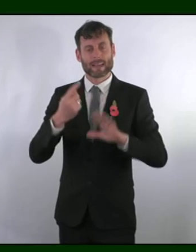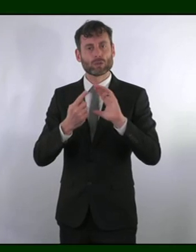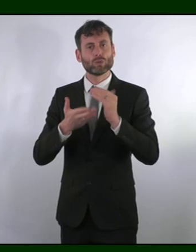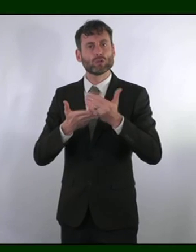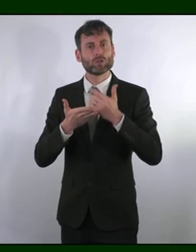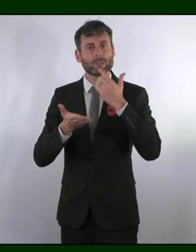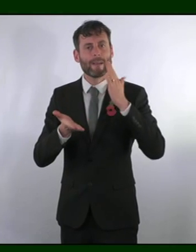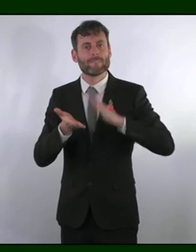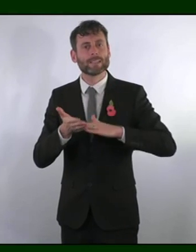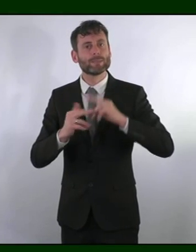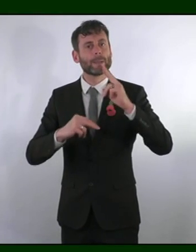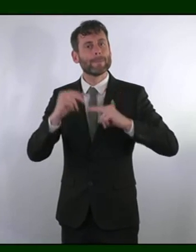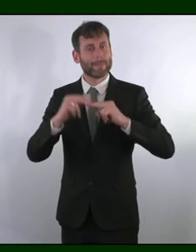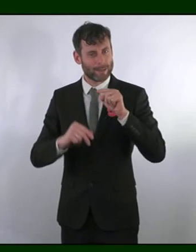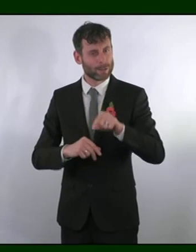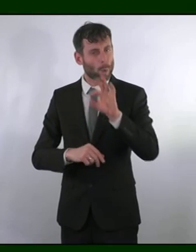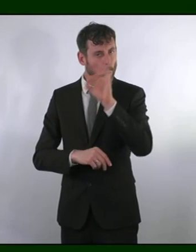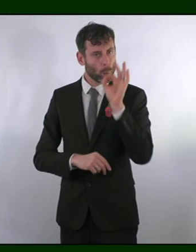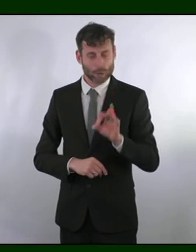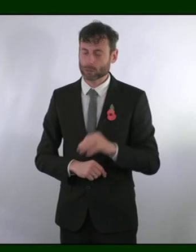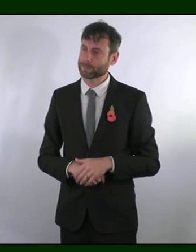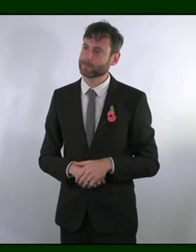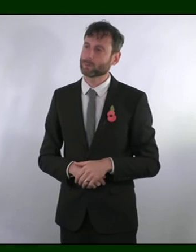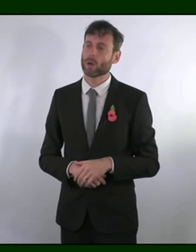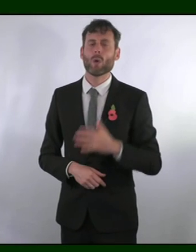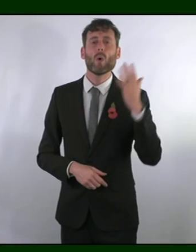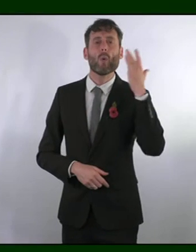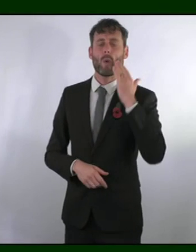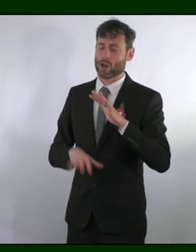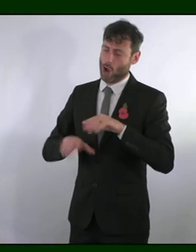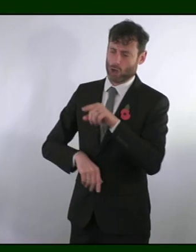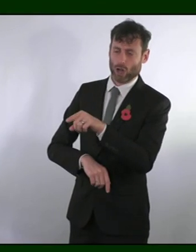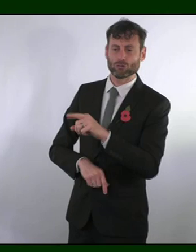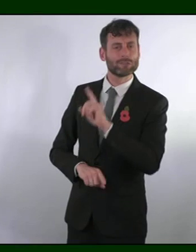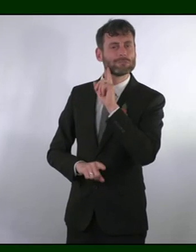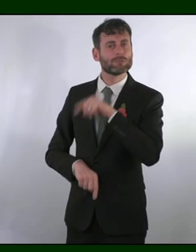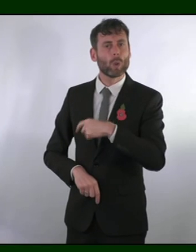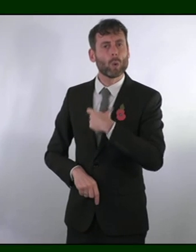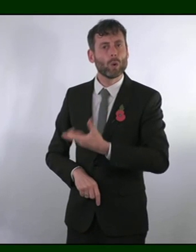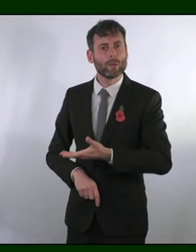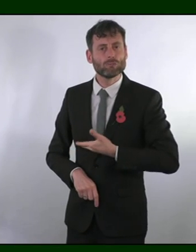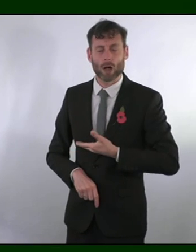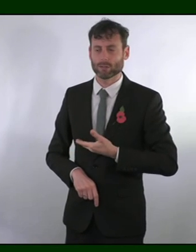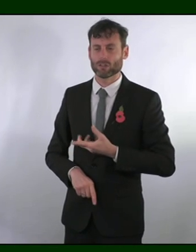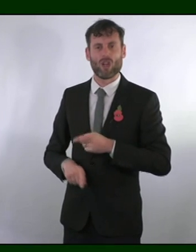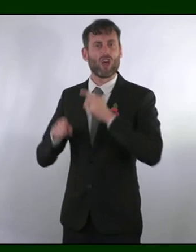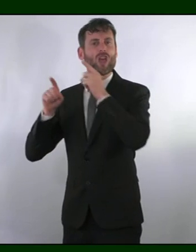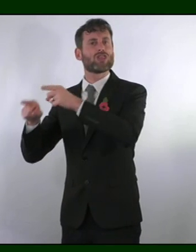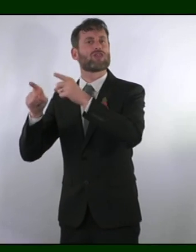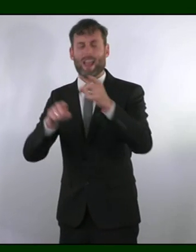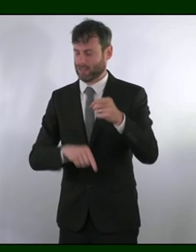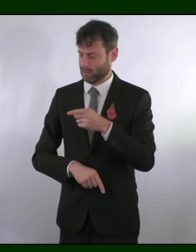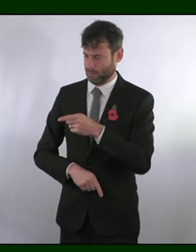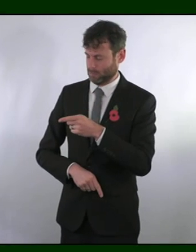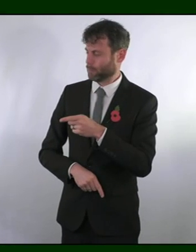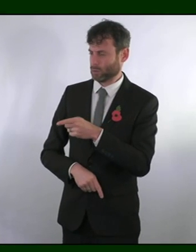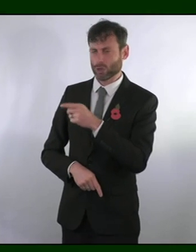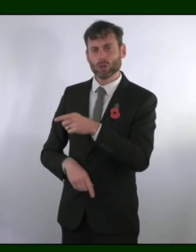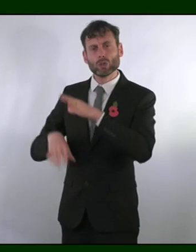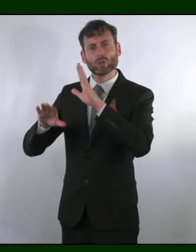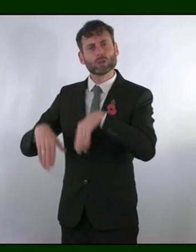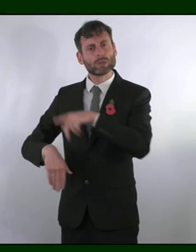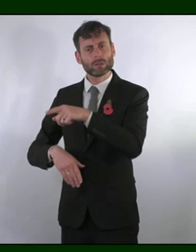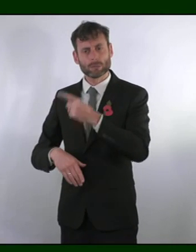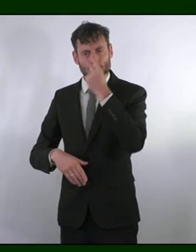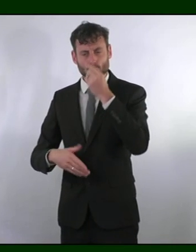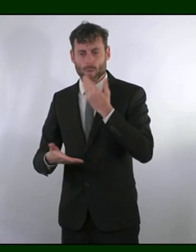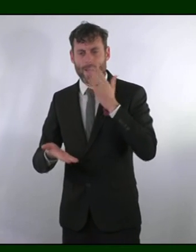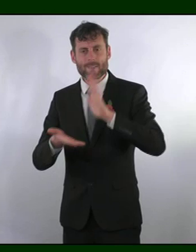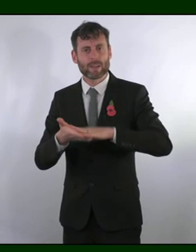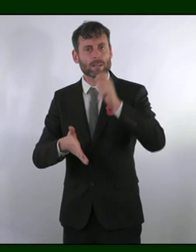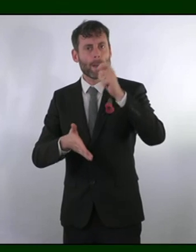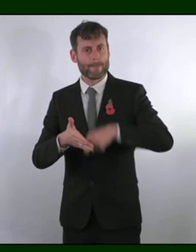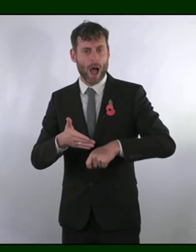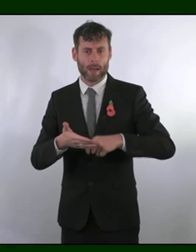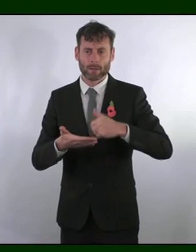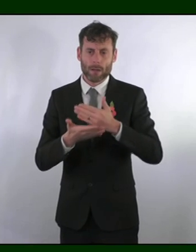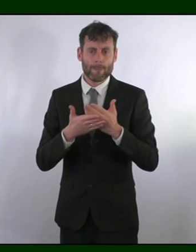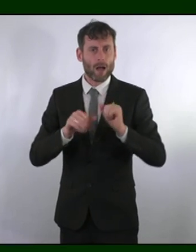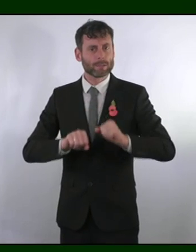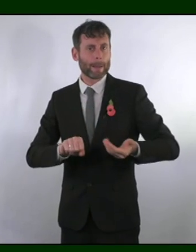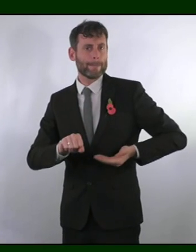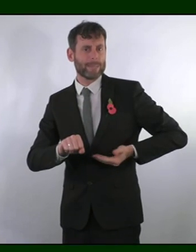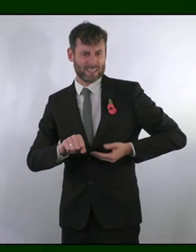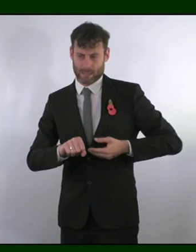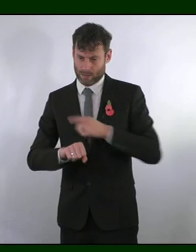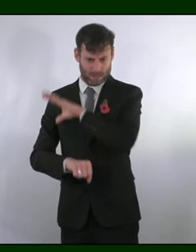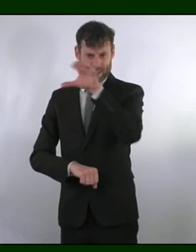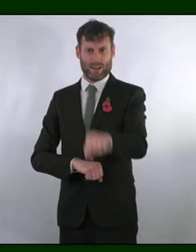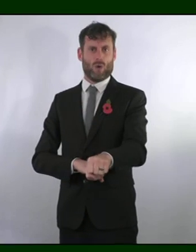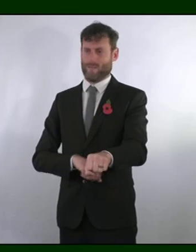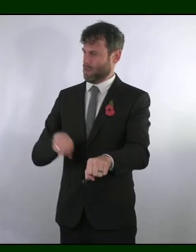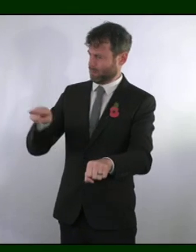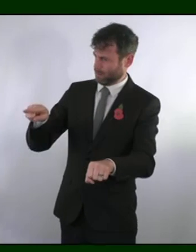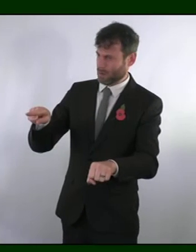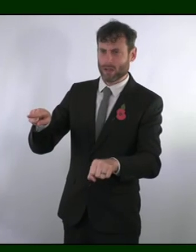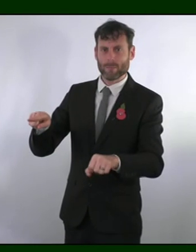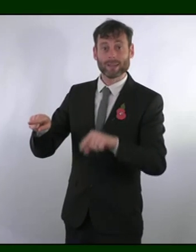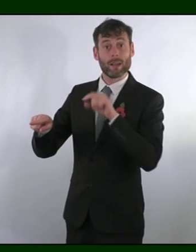Does the Prime Minister agree that when countries trample human rights at home and threaten our allies abroad, they should not expect to be able to buy up strategically important industries in this country with no scrutiny, not least when they refuse such investments in their own countries?